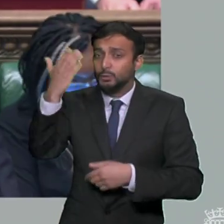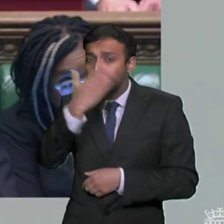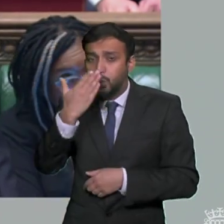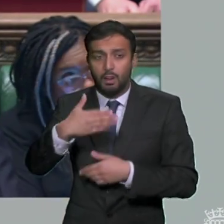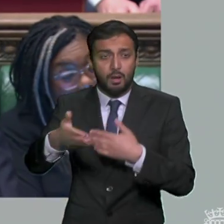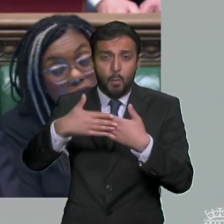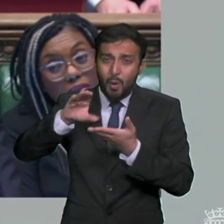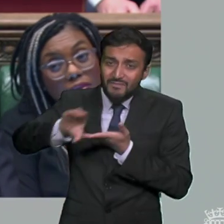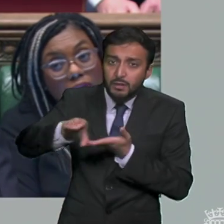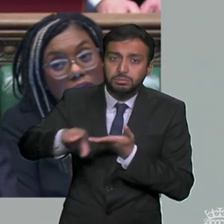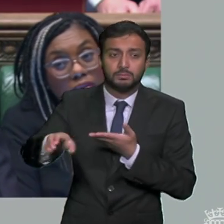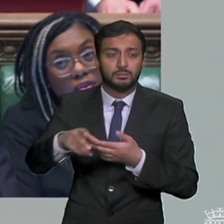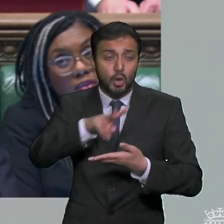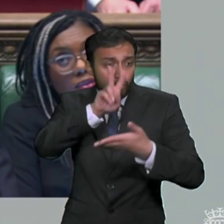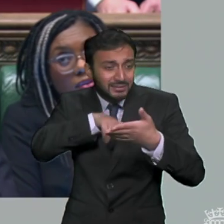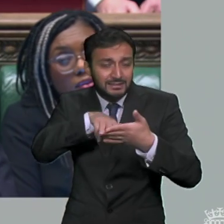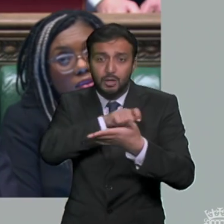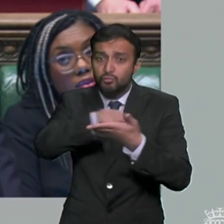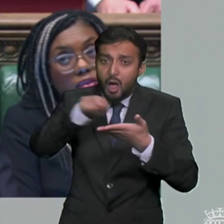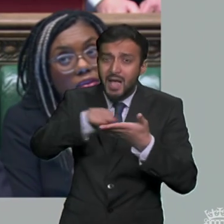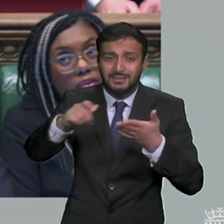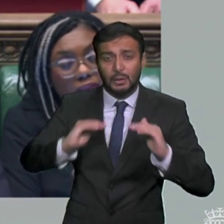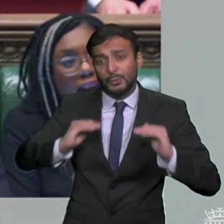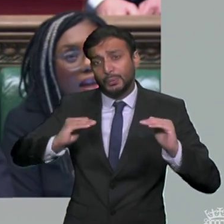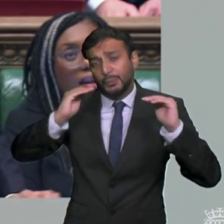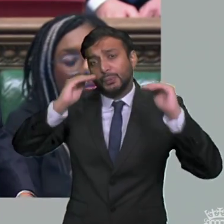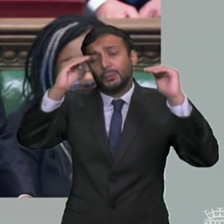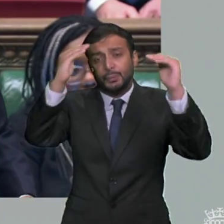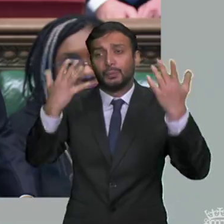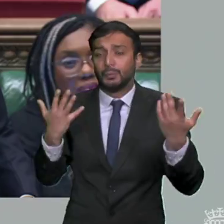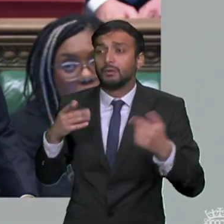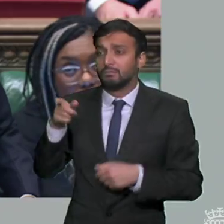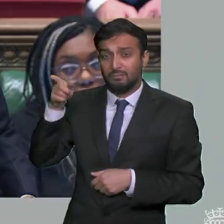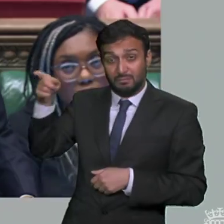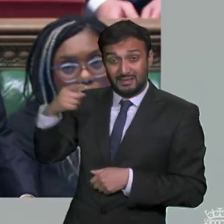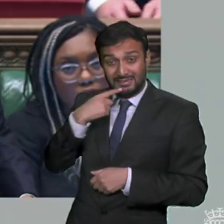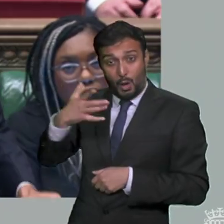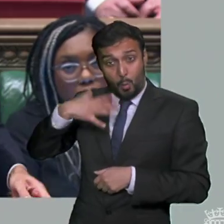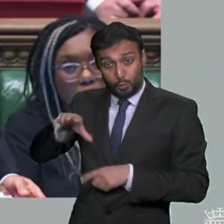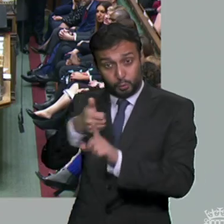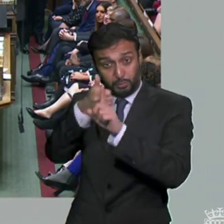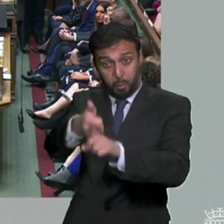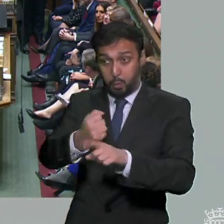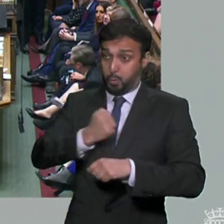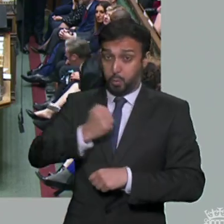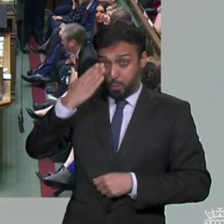The Leader of the Opposition talks about choice. This is about supporting aspiration, and that is what this Government are proud to do.